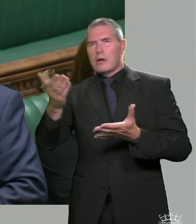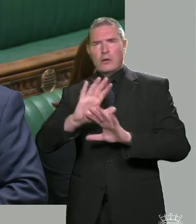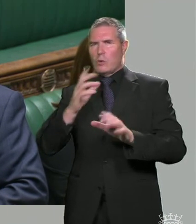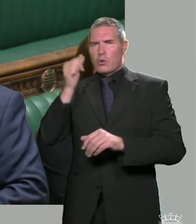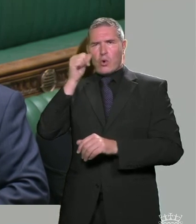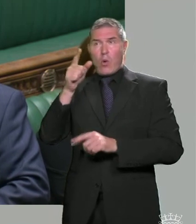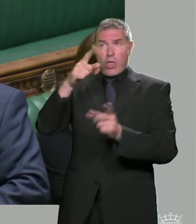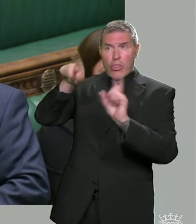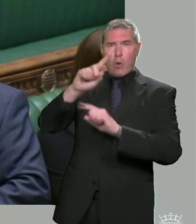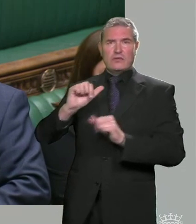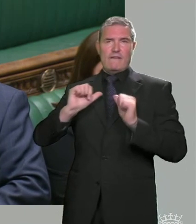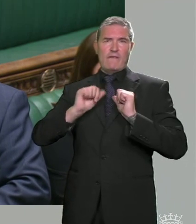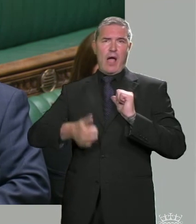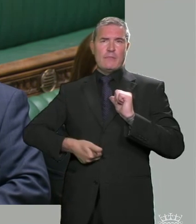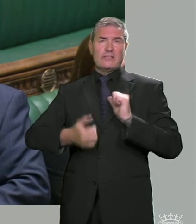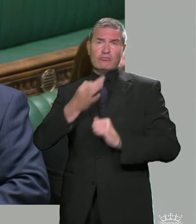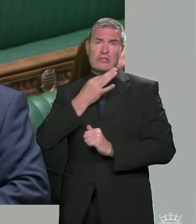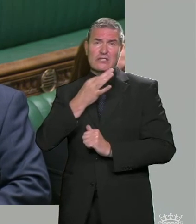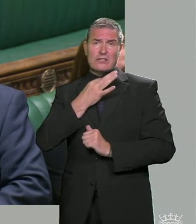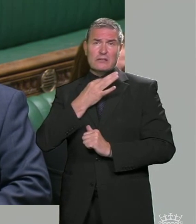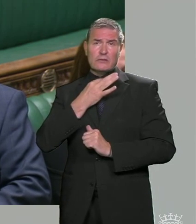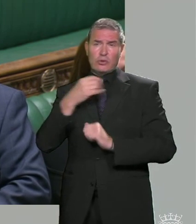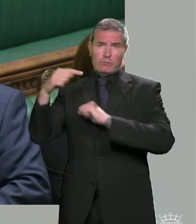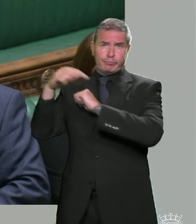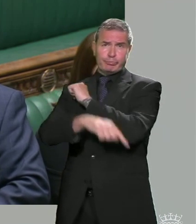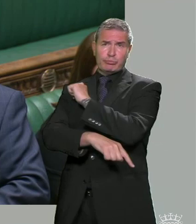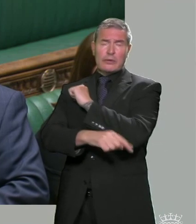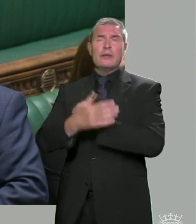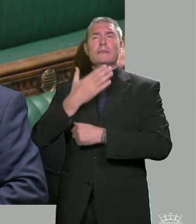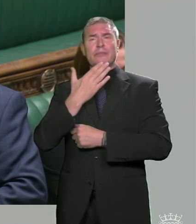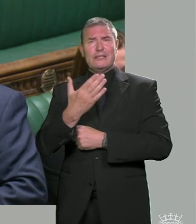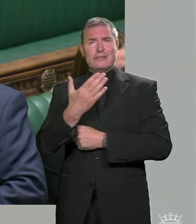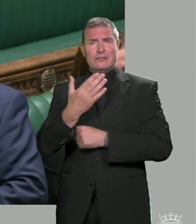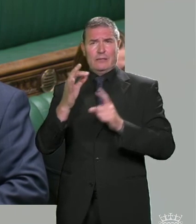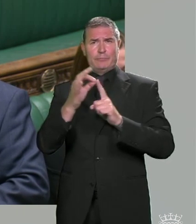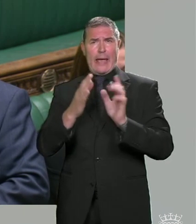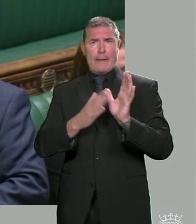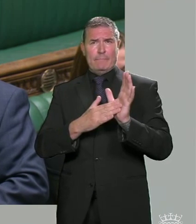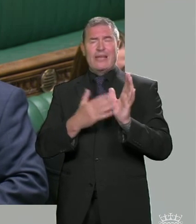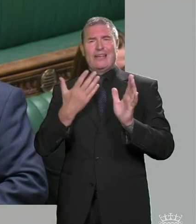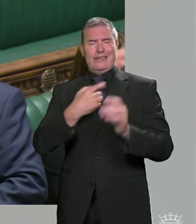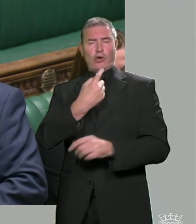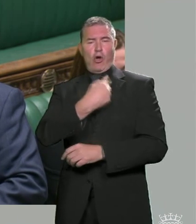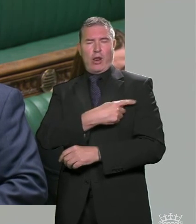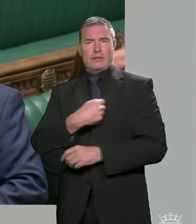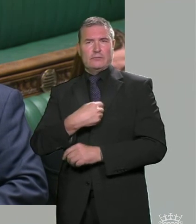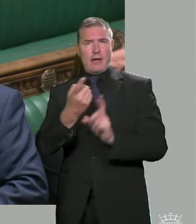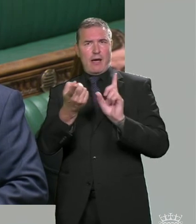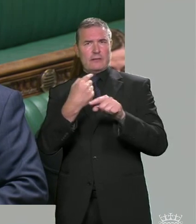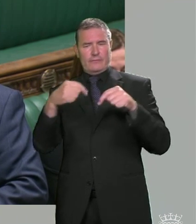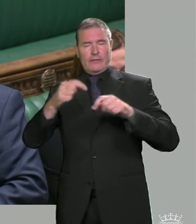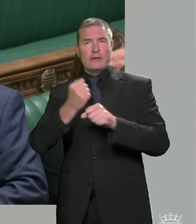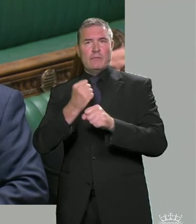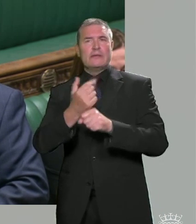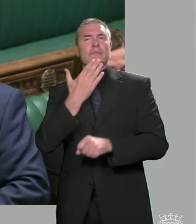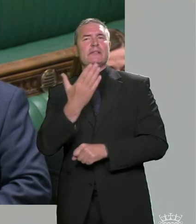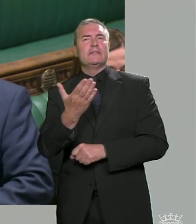Their livelihoods are at stake, Prime Minister. Just this once— just this once—they deserve honest answers from this Government.